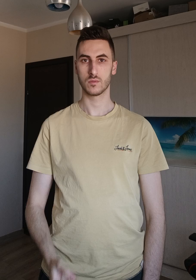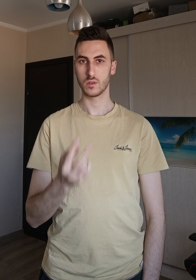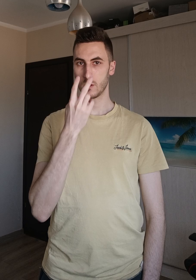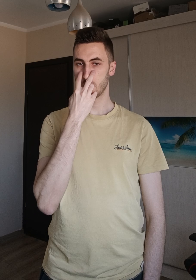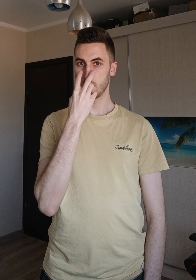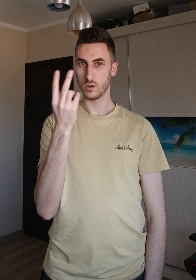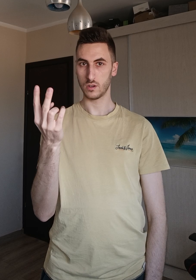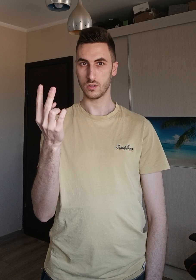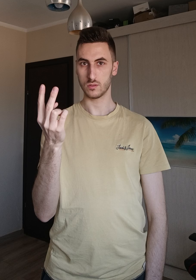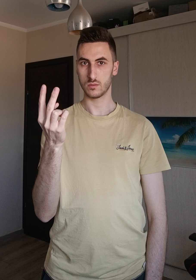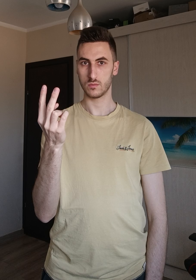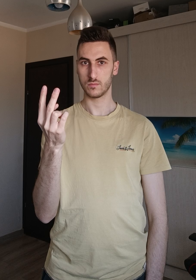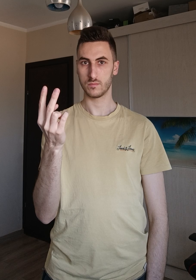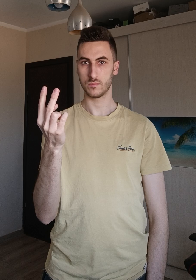לראות